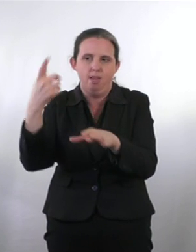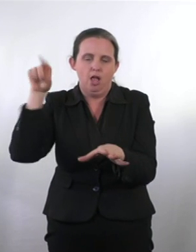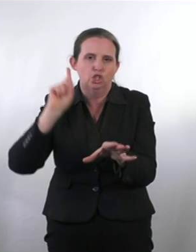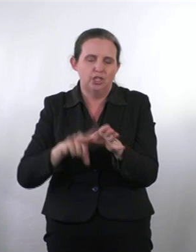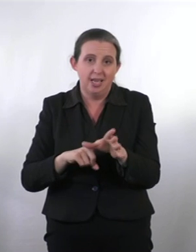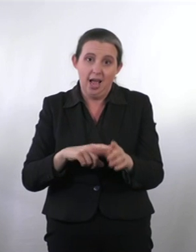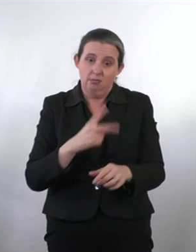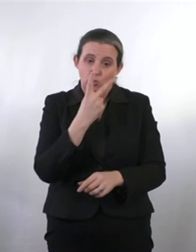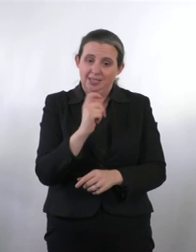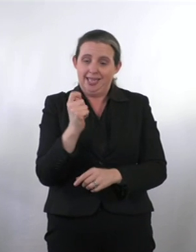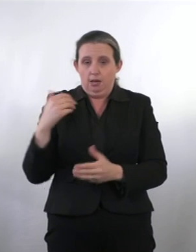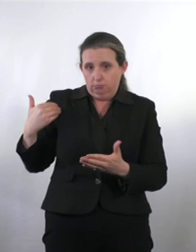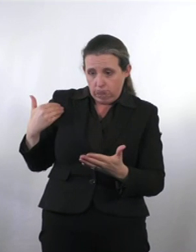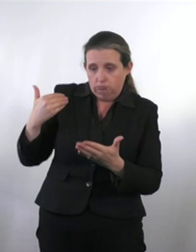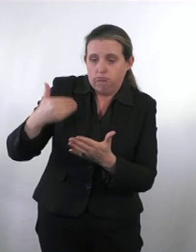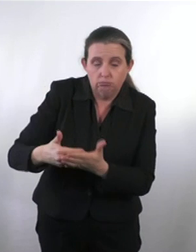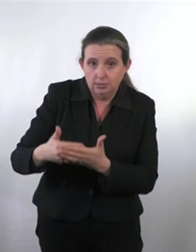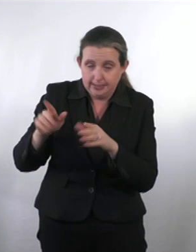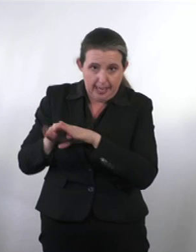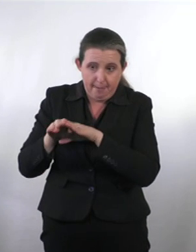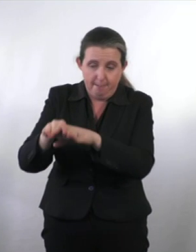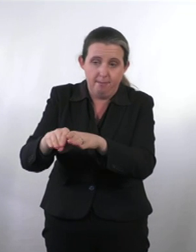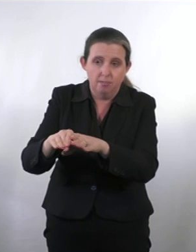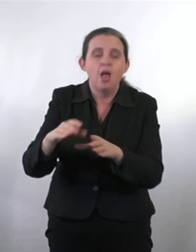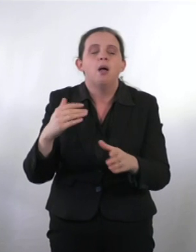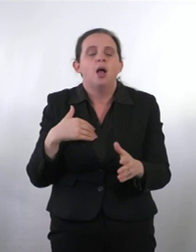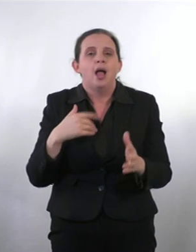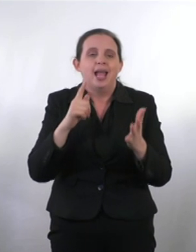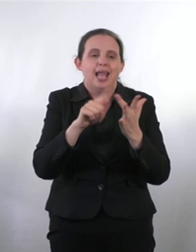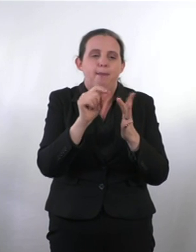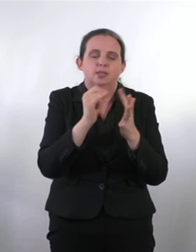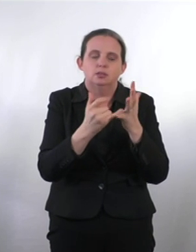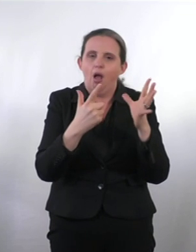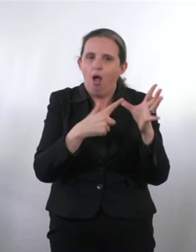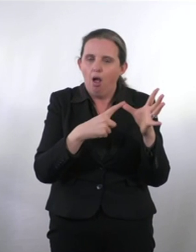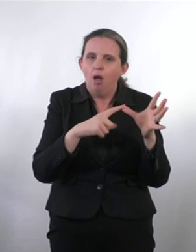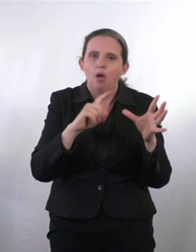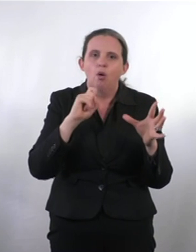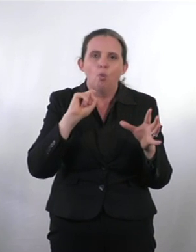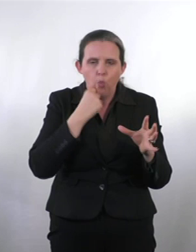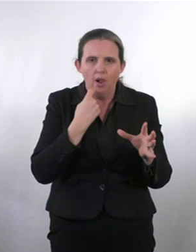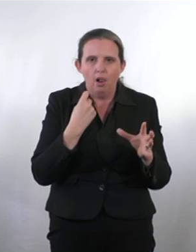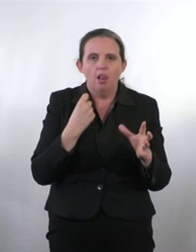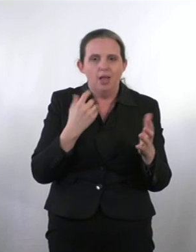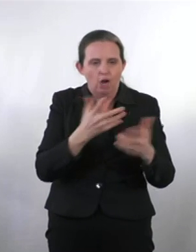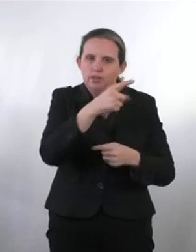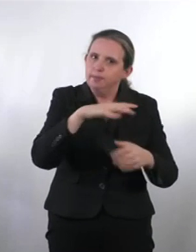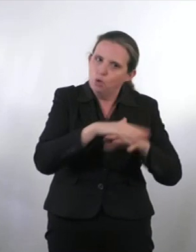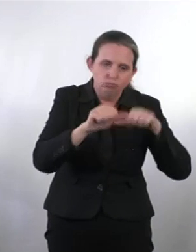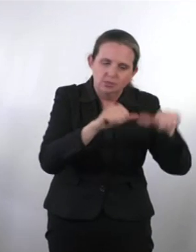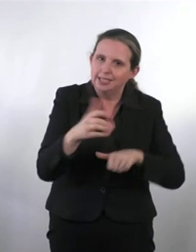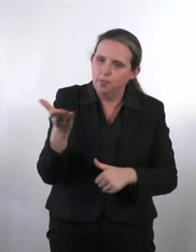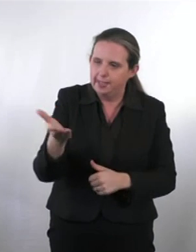I know that the Independent Parliamentary Standards Authority will have heard my hon.